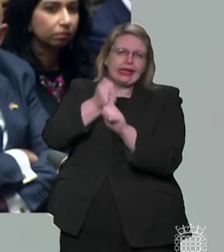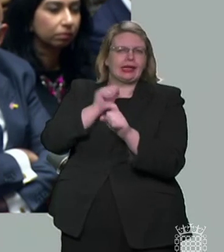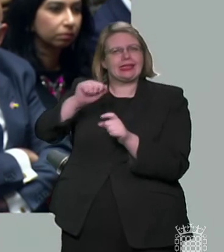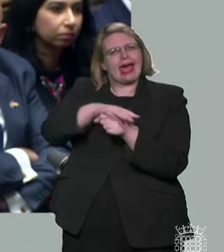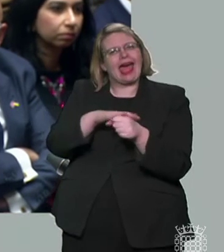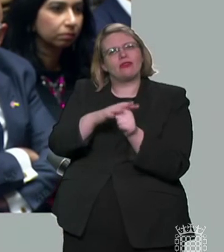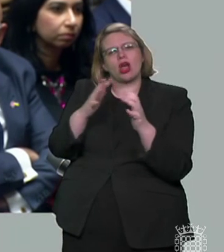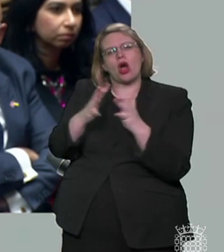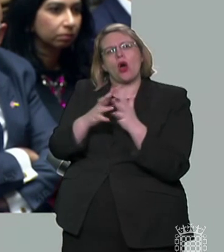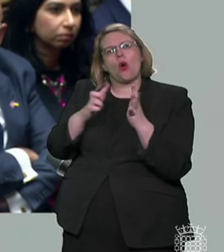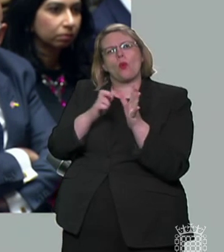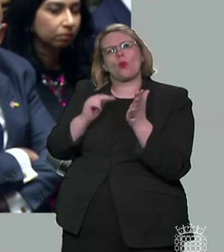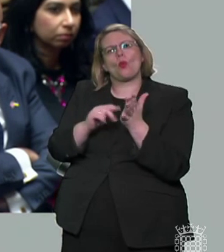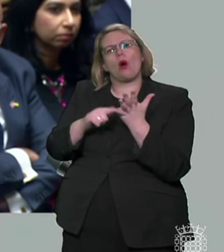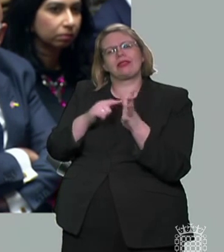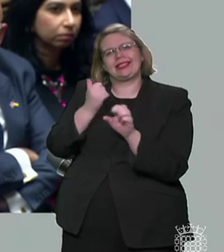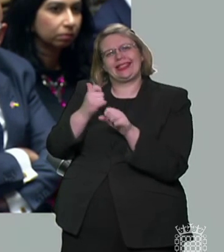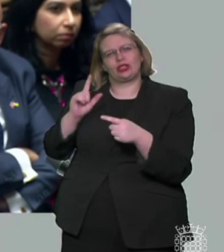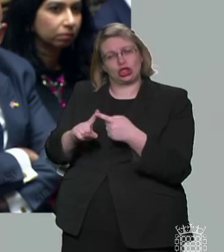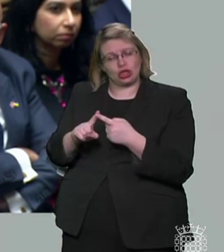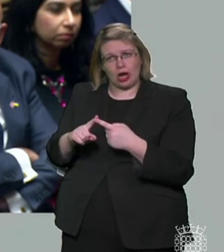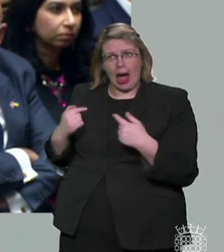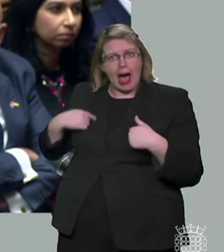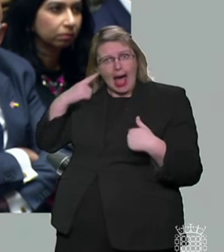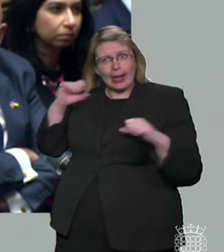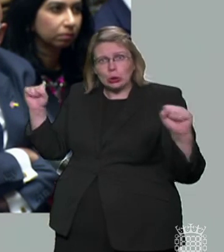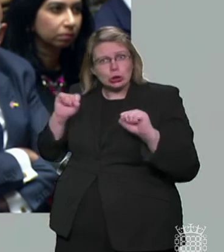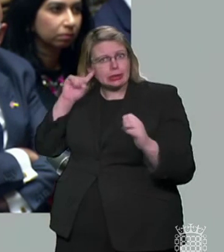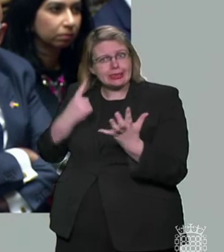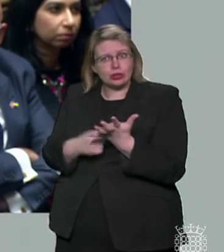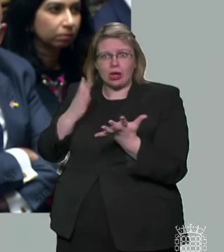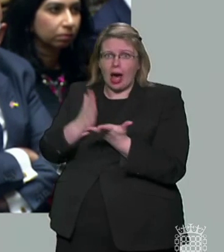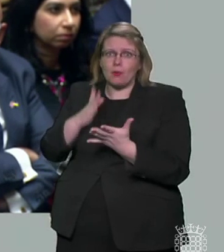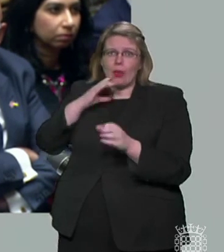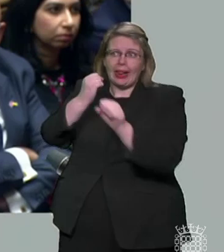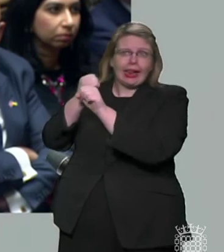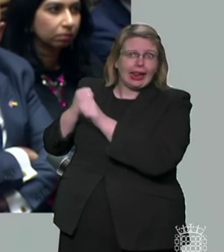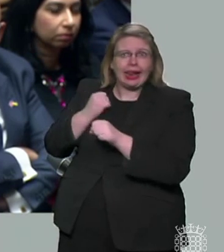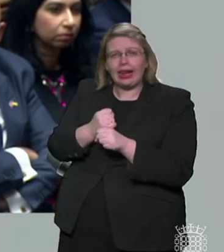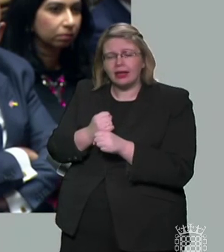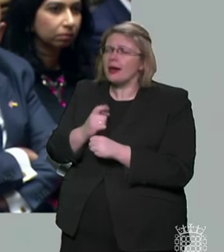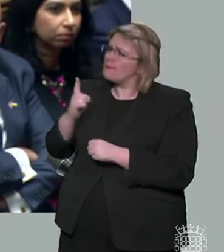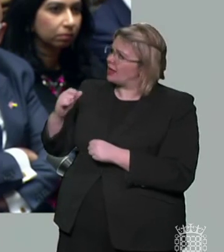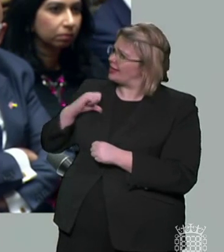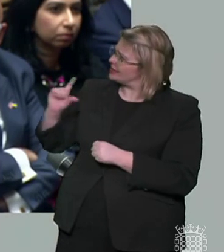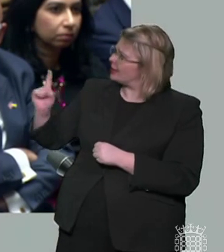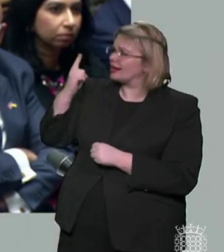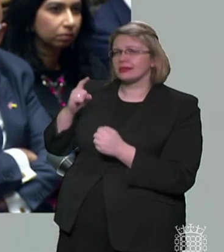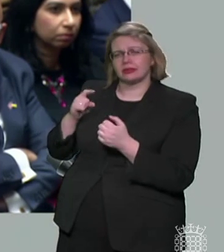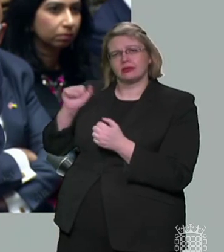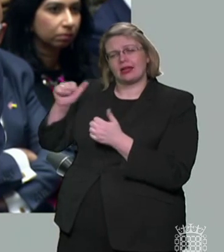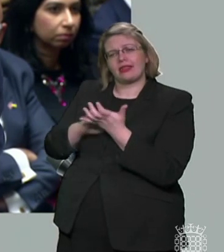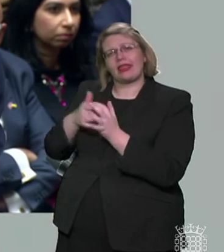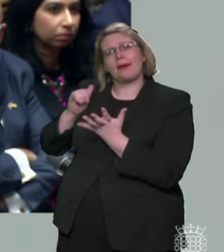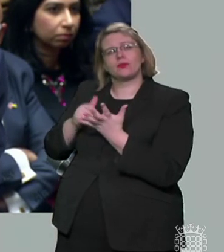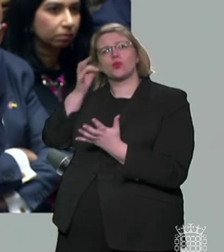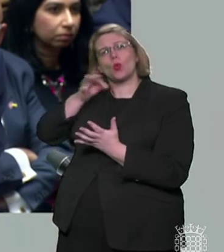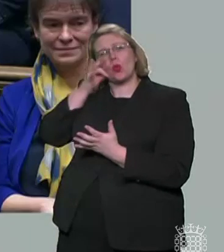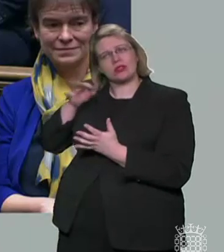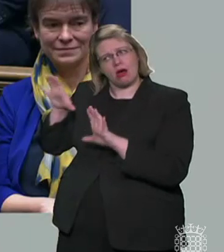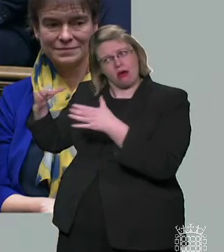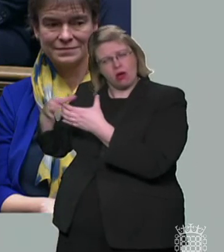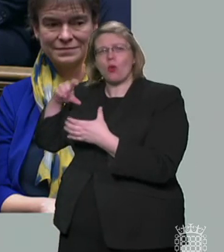As I understand it, the decision on the Abingdon reservoir has not actually been made, but we would expect Thames Water to consult further on the proposal.